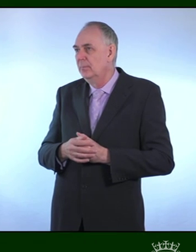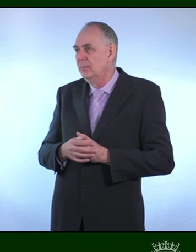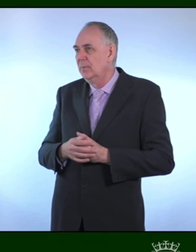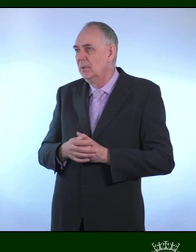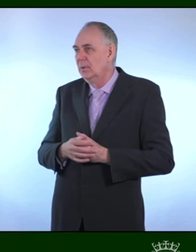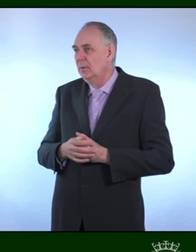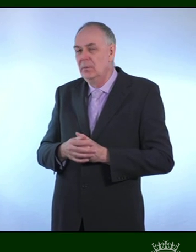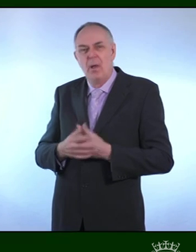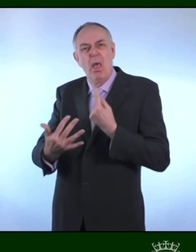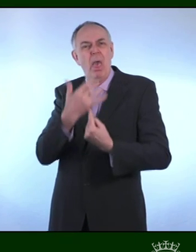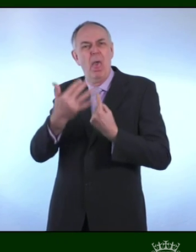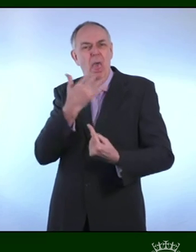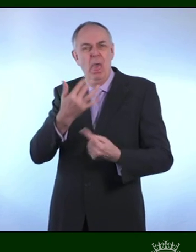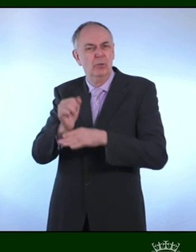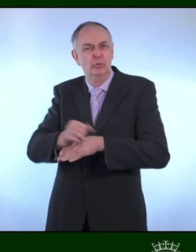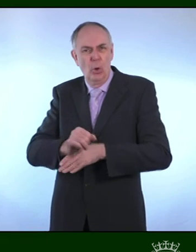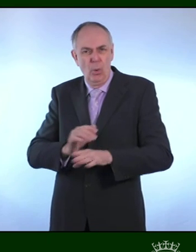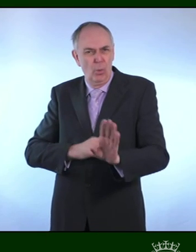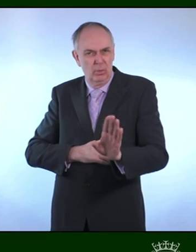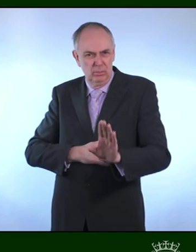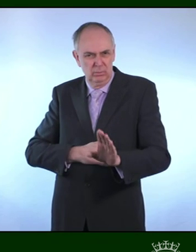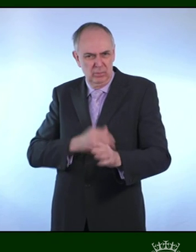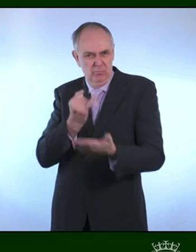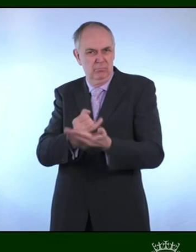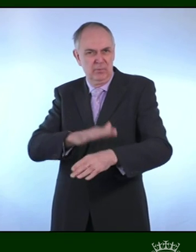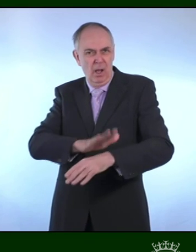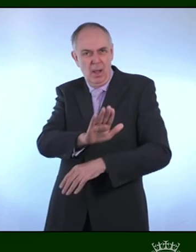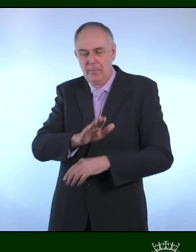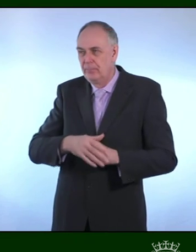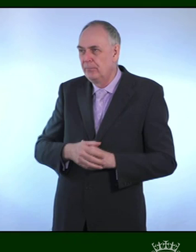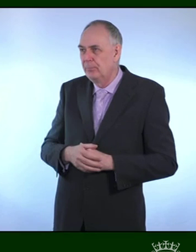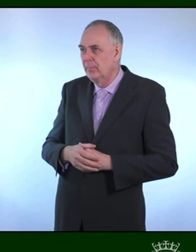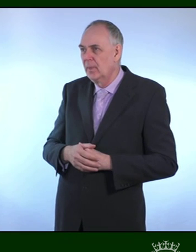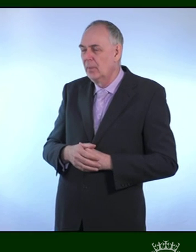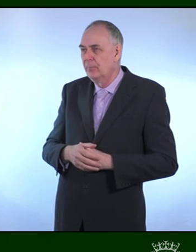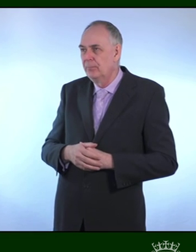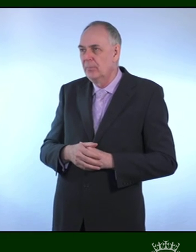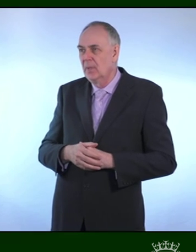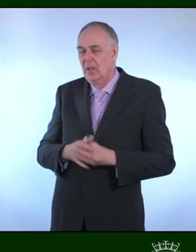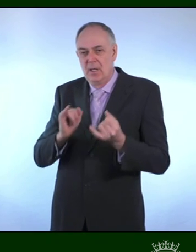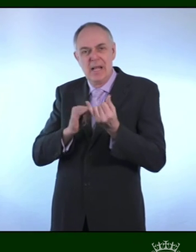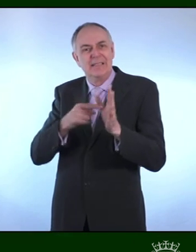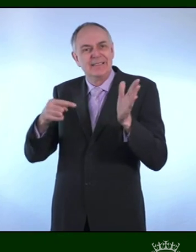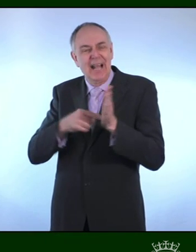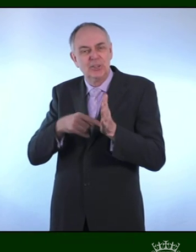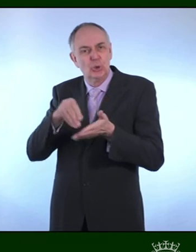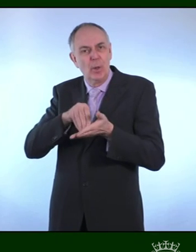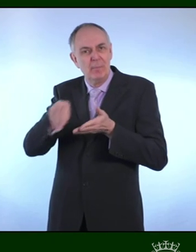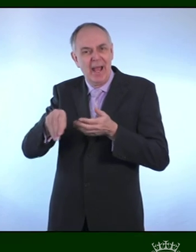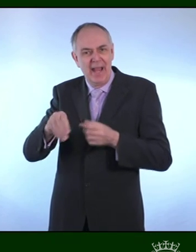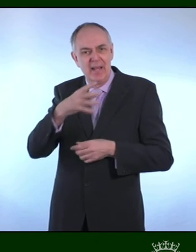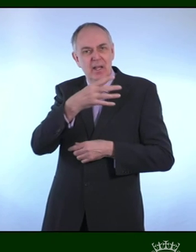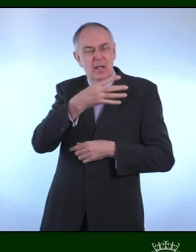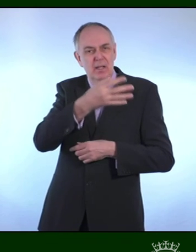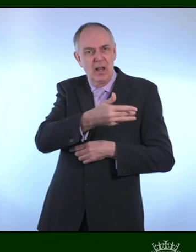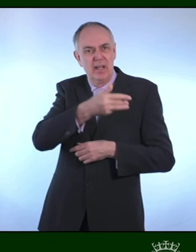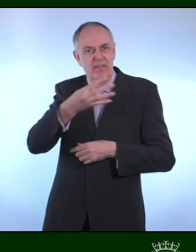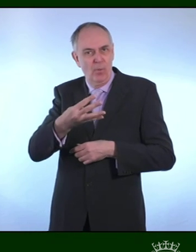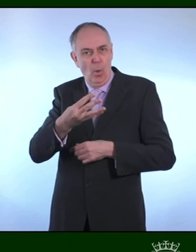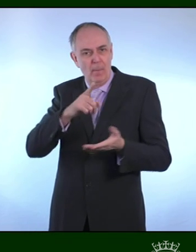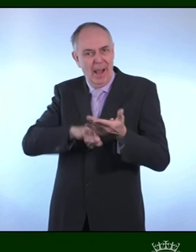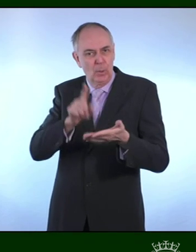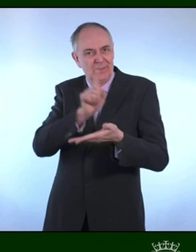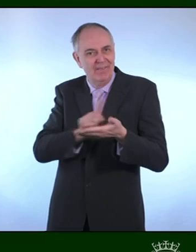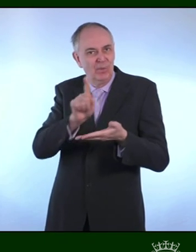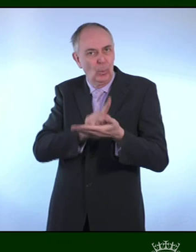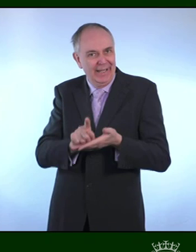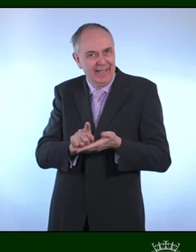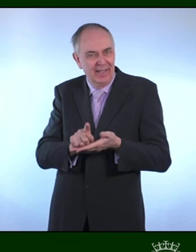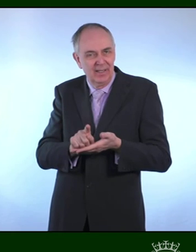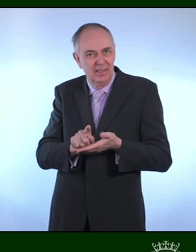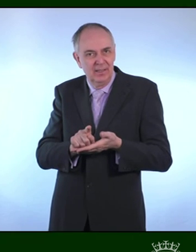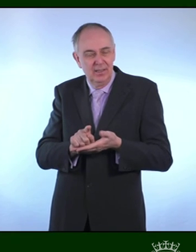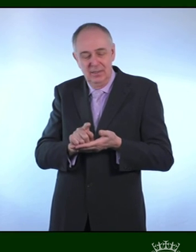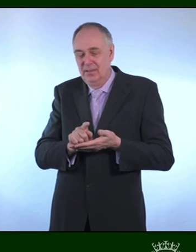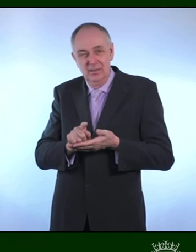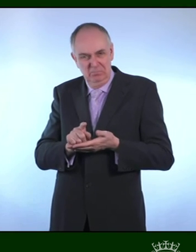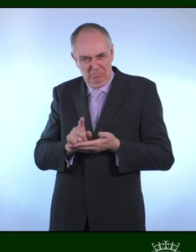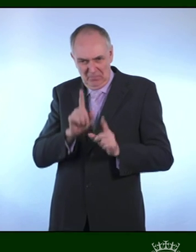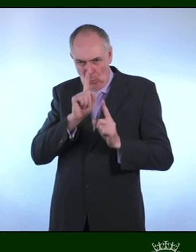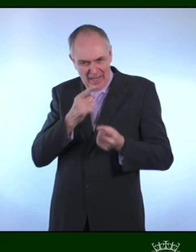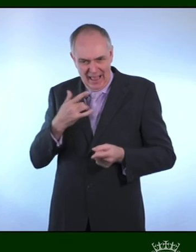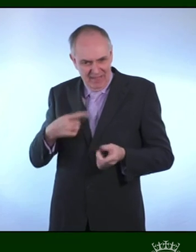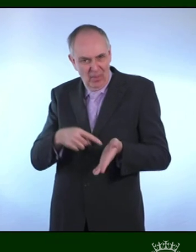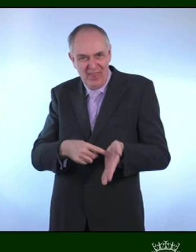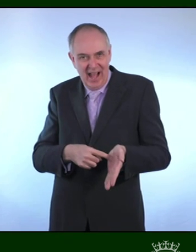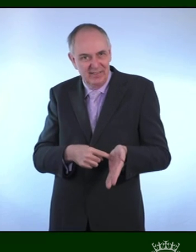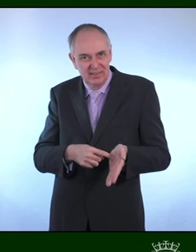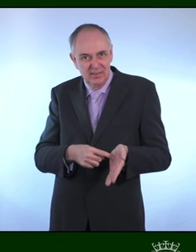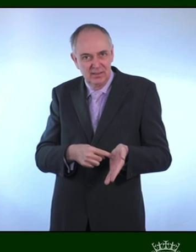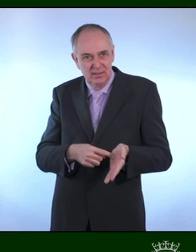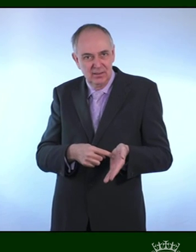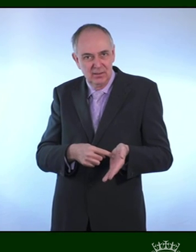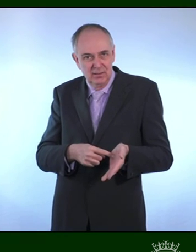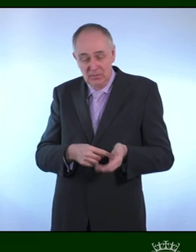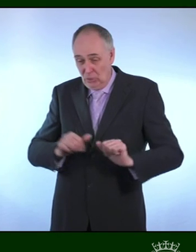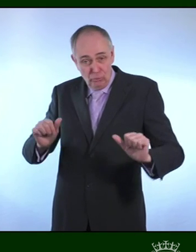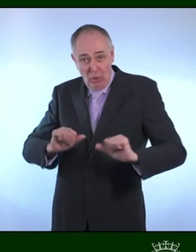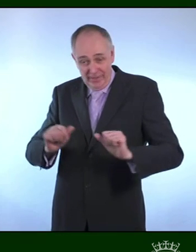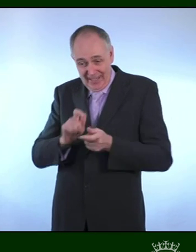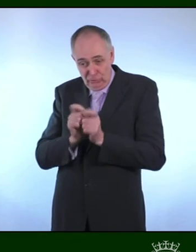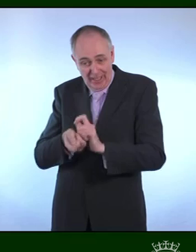This is not a time for levity. The statutory sick pay level is £94.25 a week, which the Health Secretary admitted he could not live on, and despite the Prime Minister promising he would ensure workers get the support they need, we still have not seen action on that.